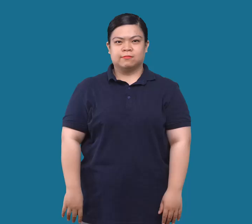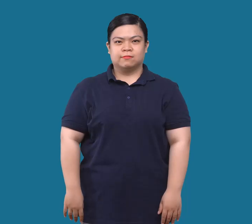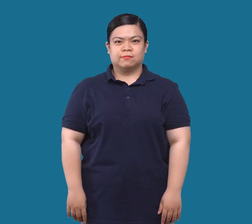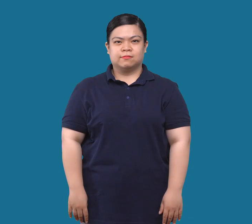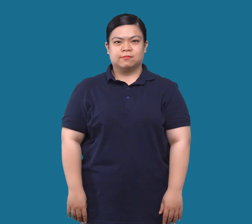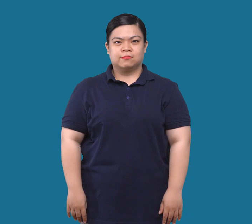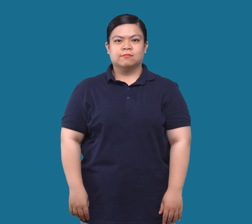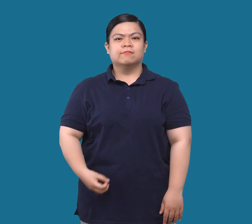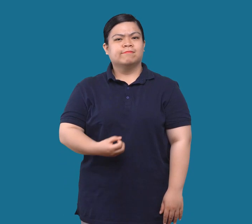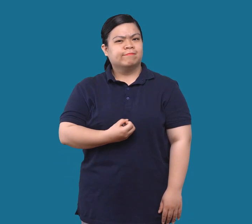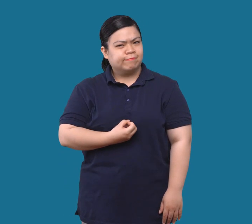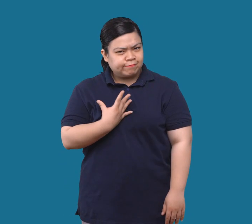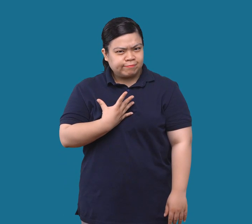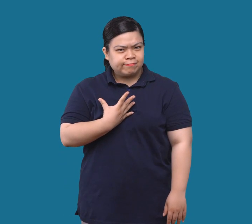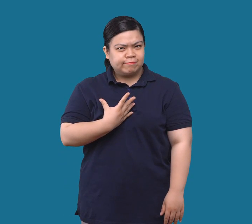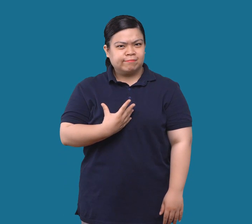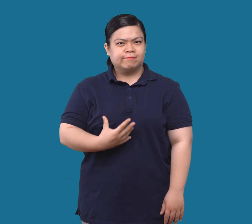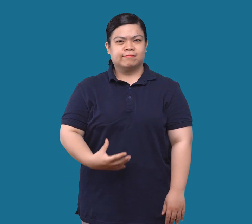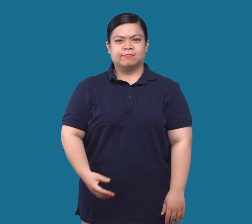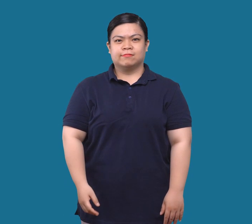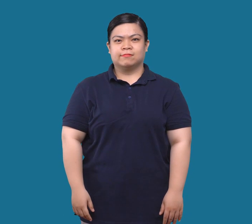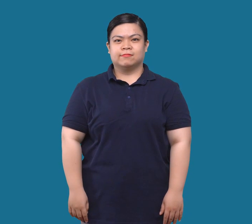sinh sống